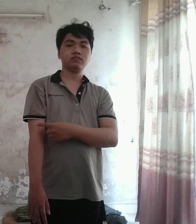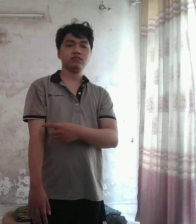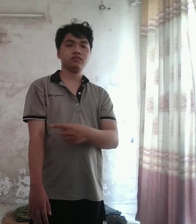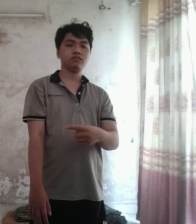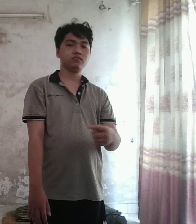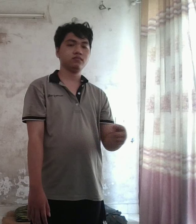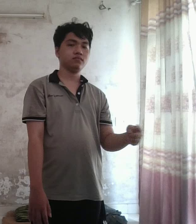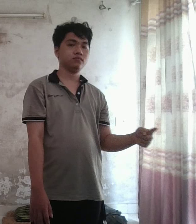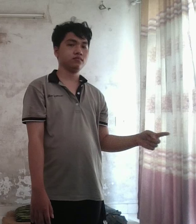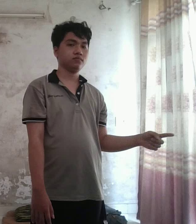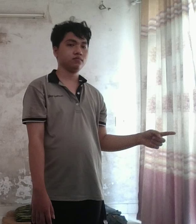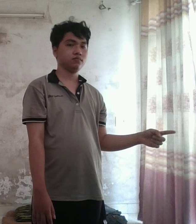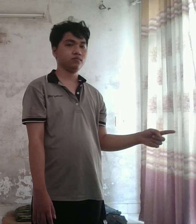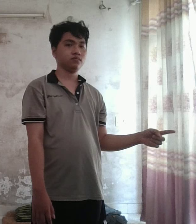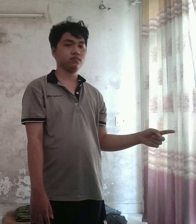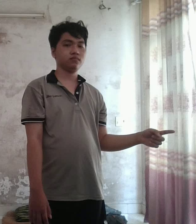cac ban